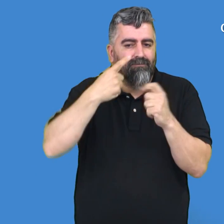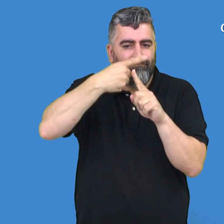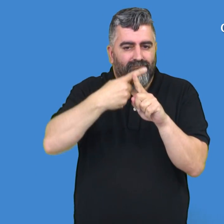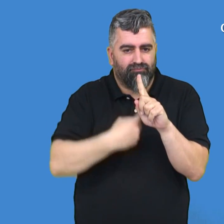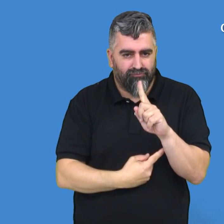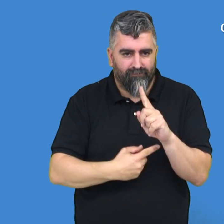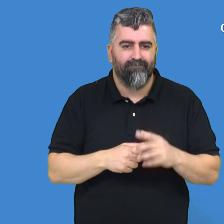nivel bajar